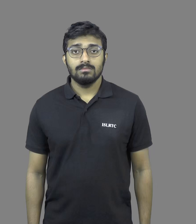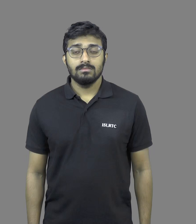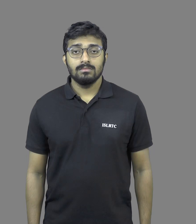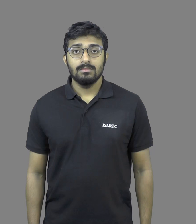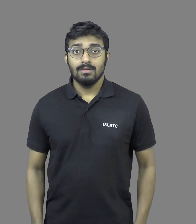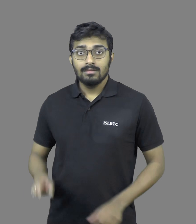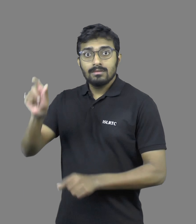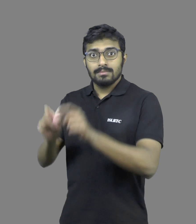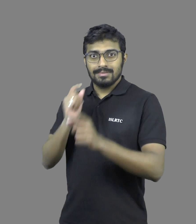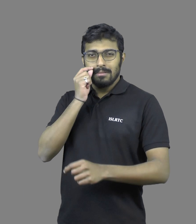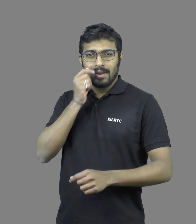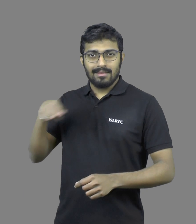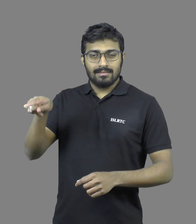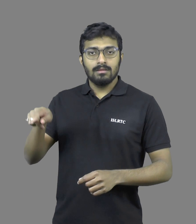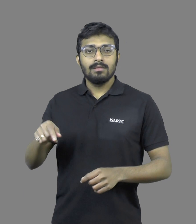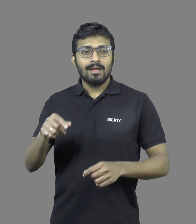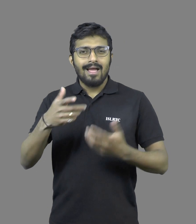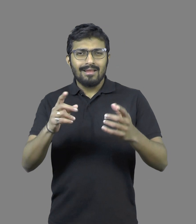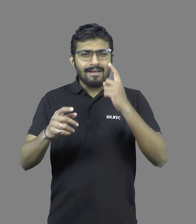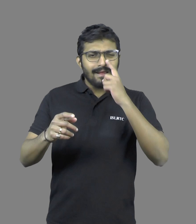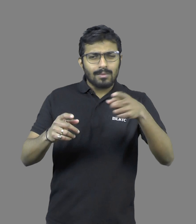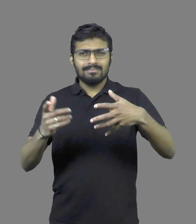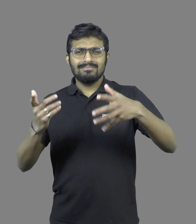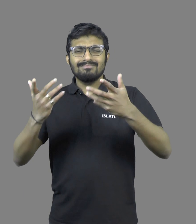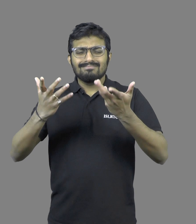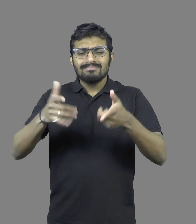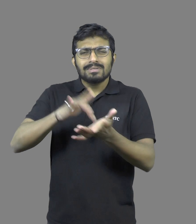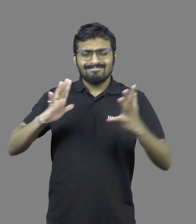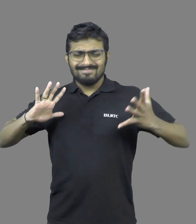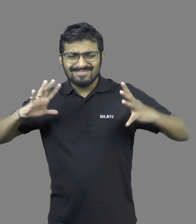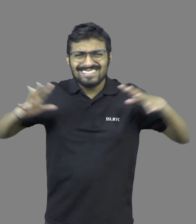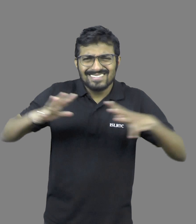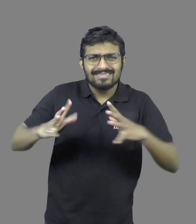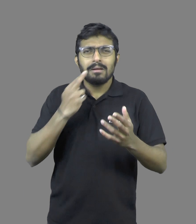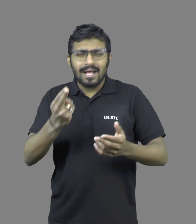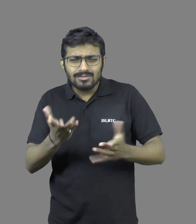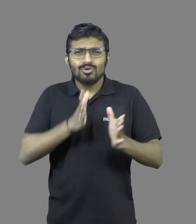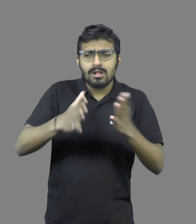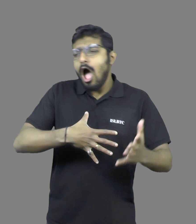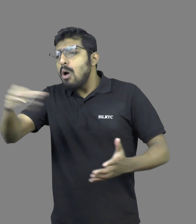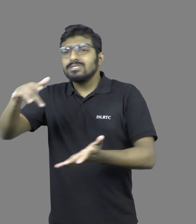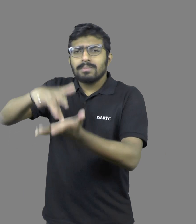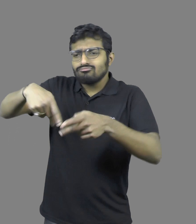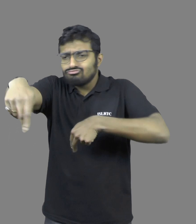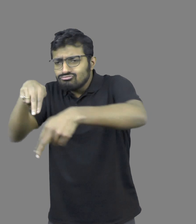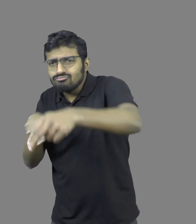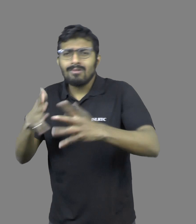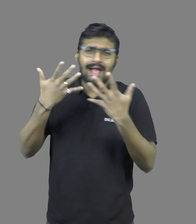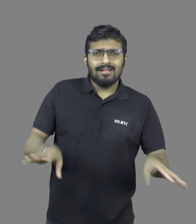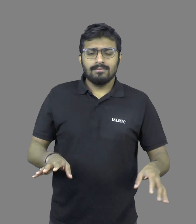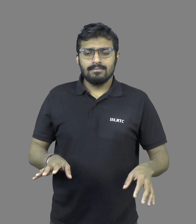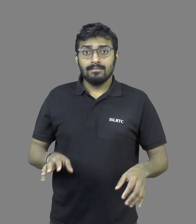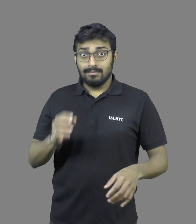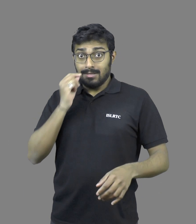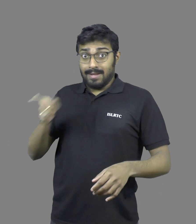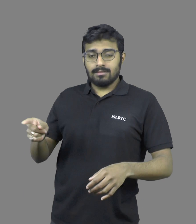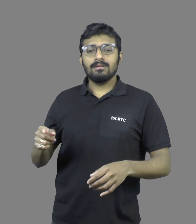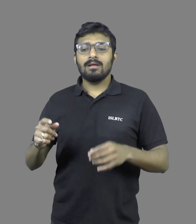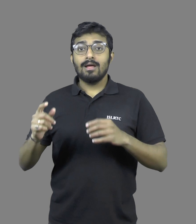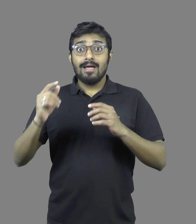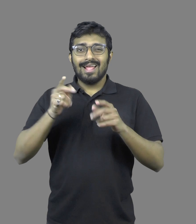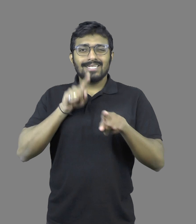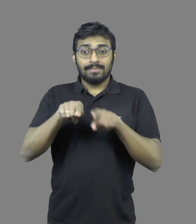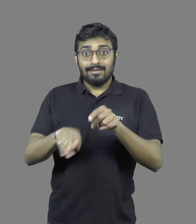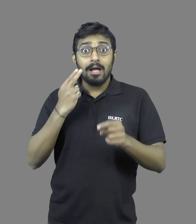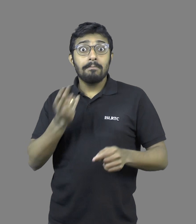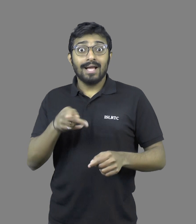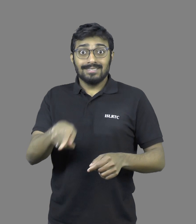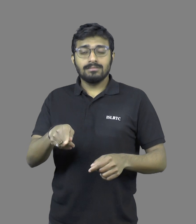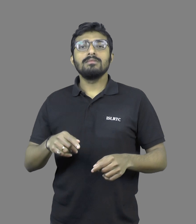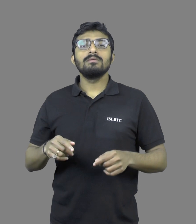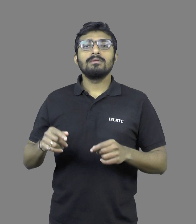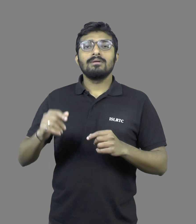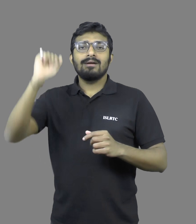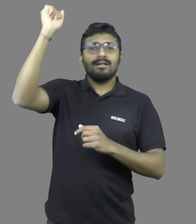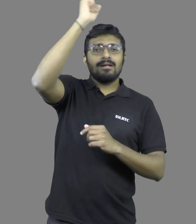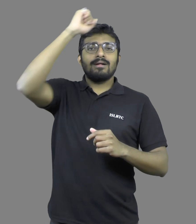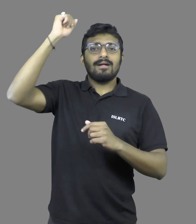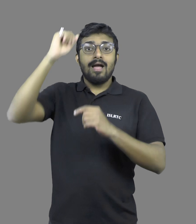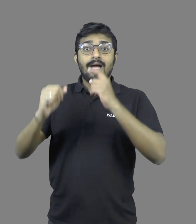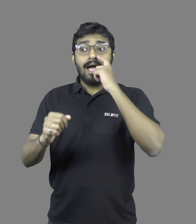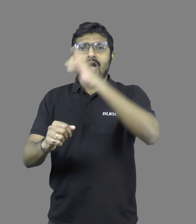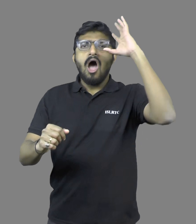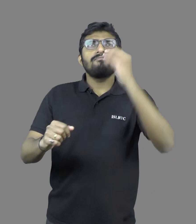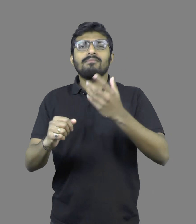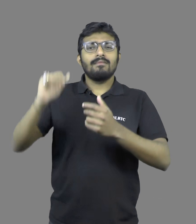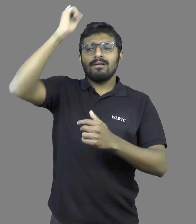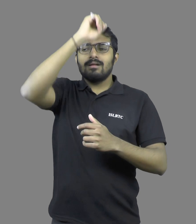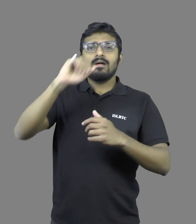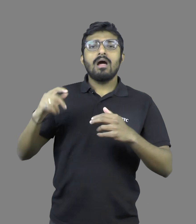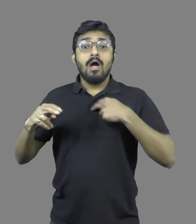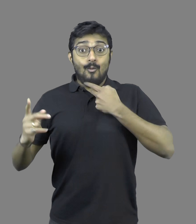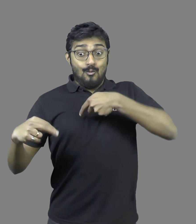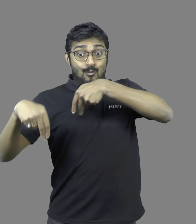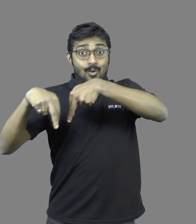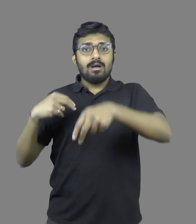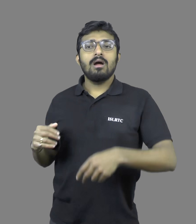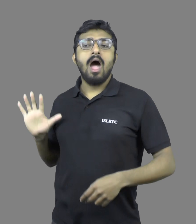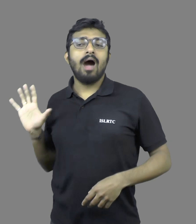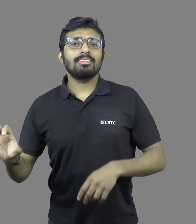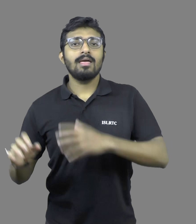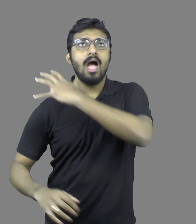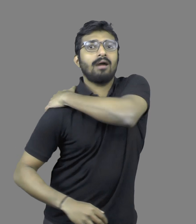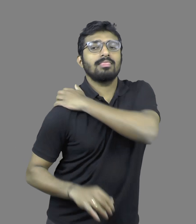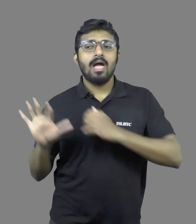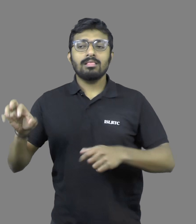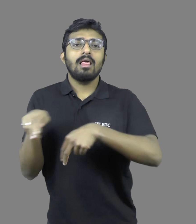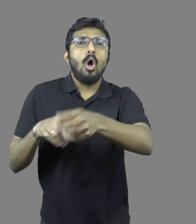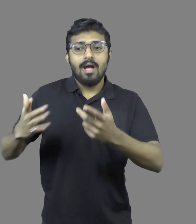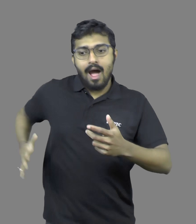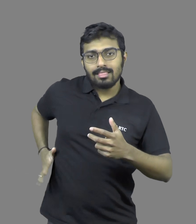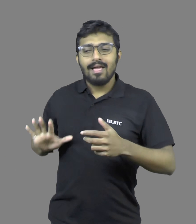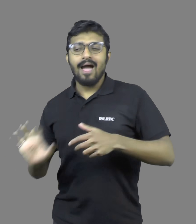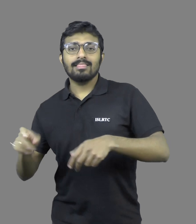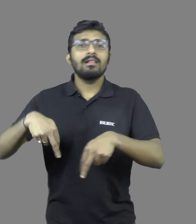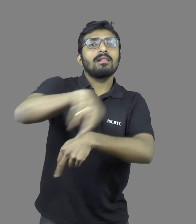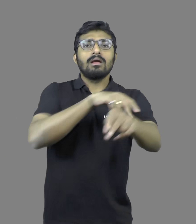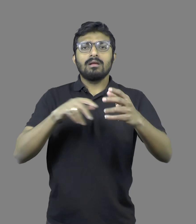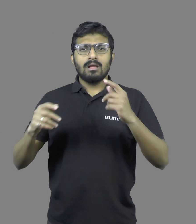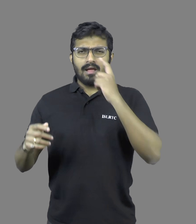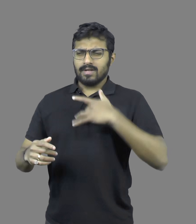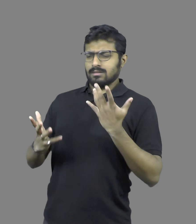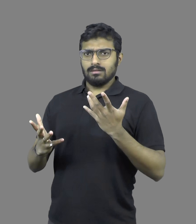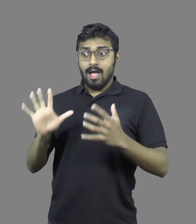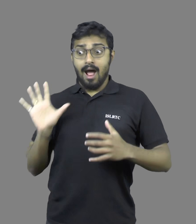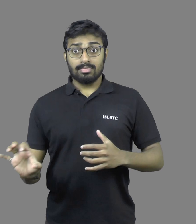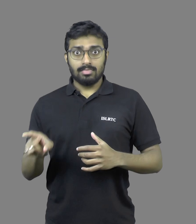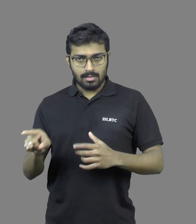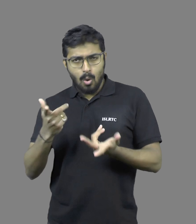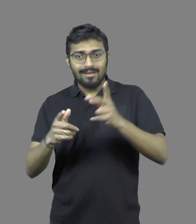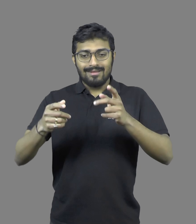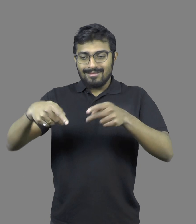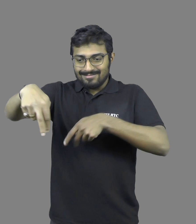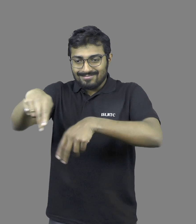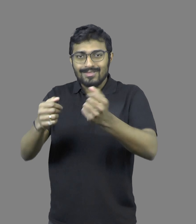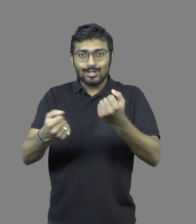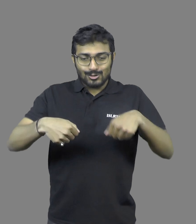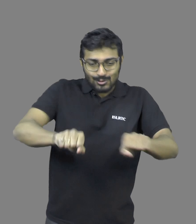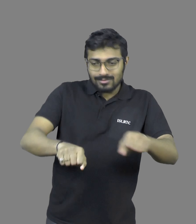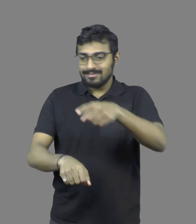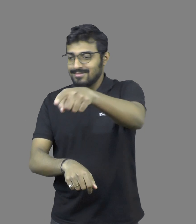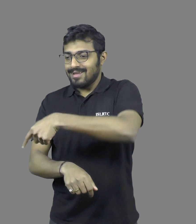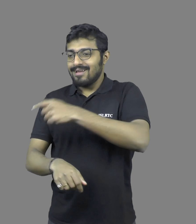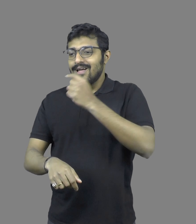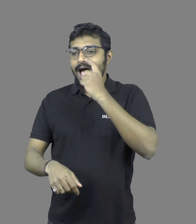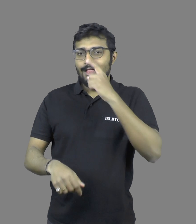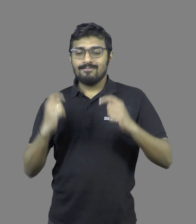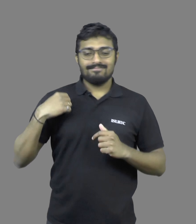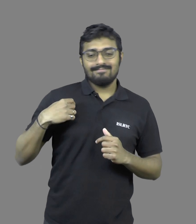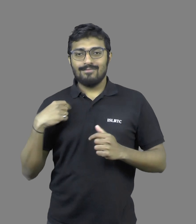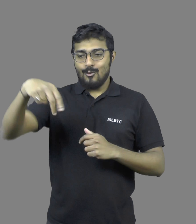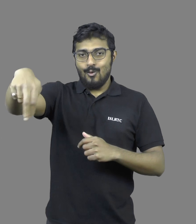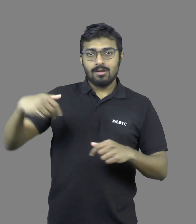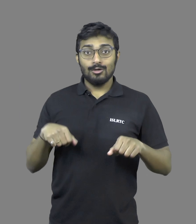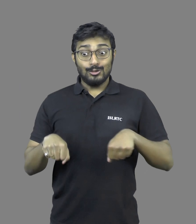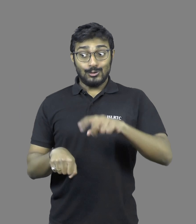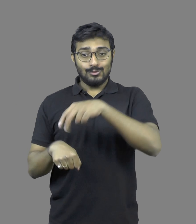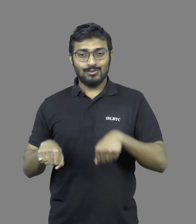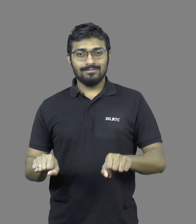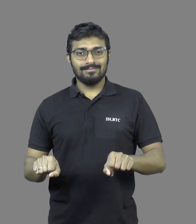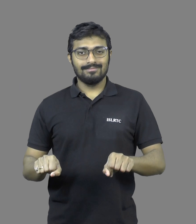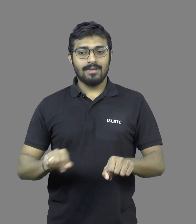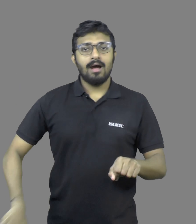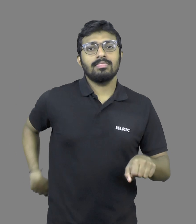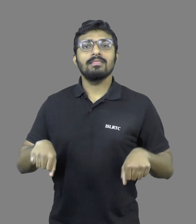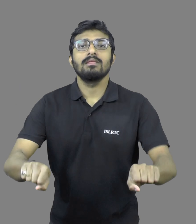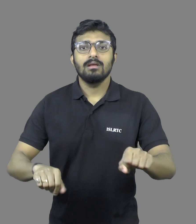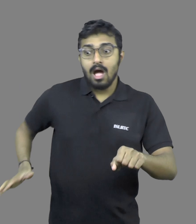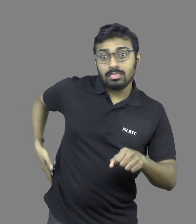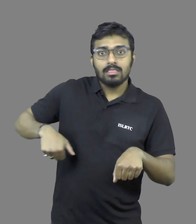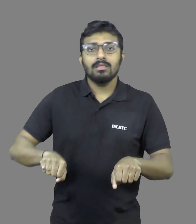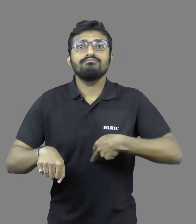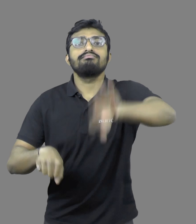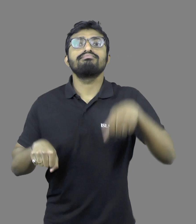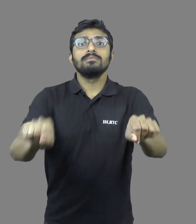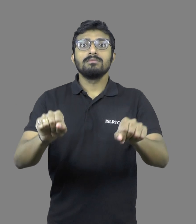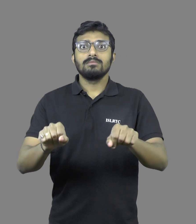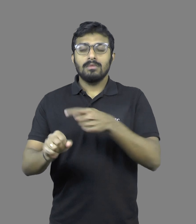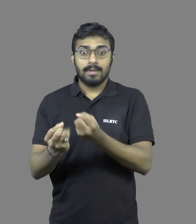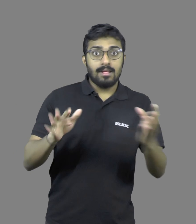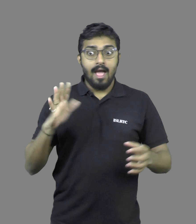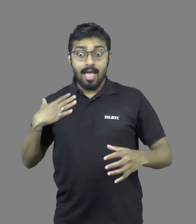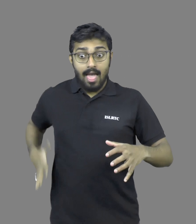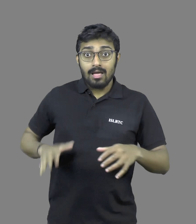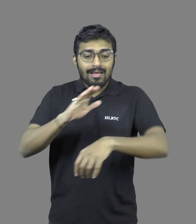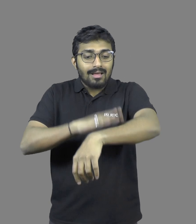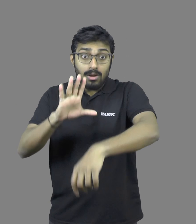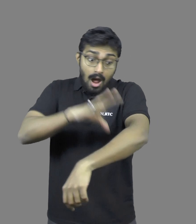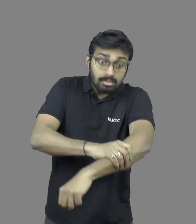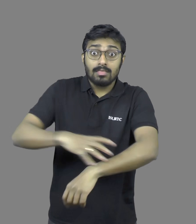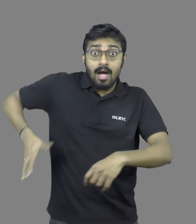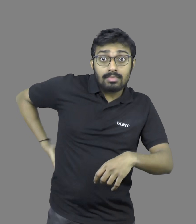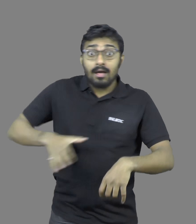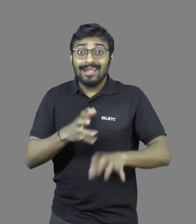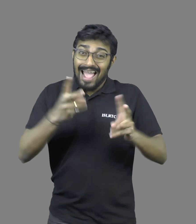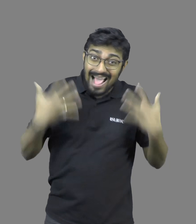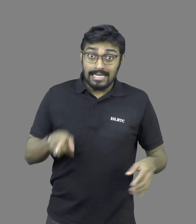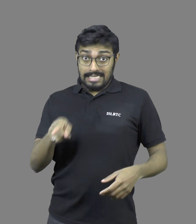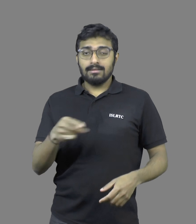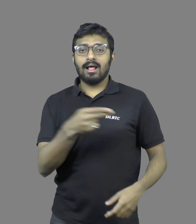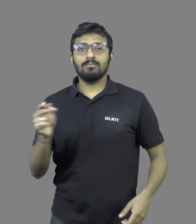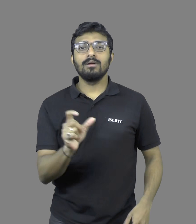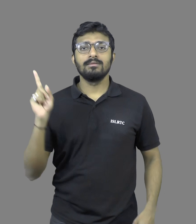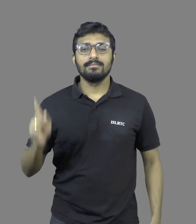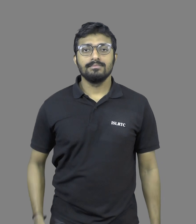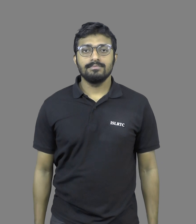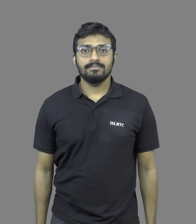Grope Fondle Molest